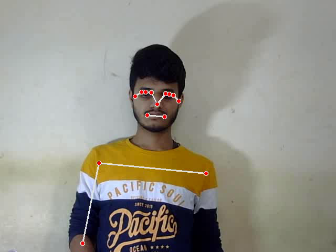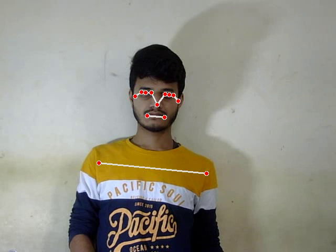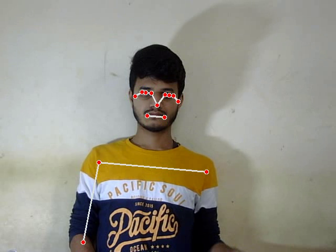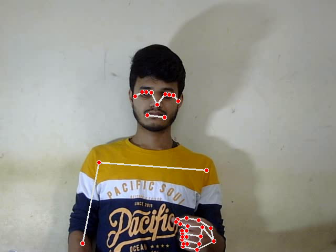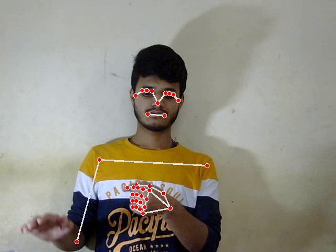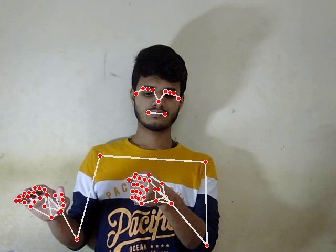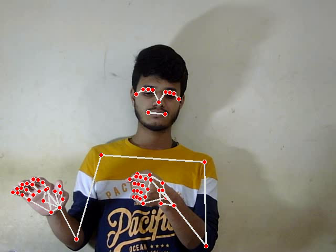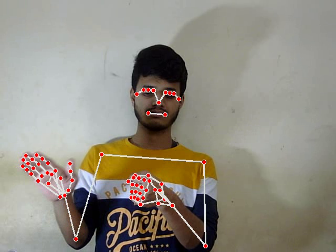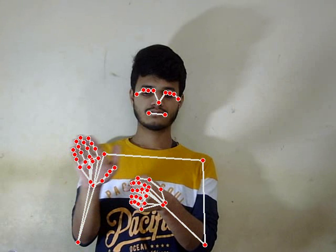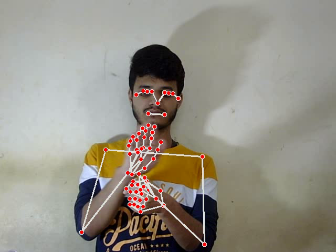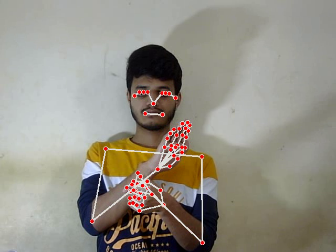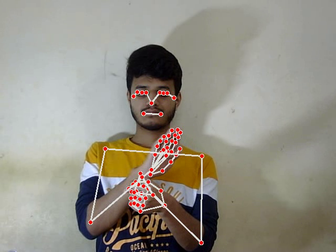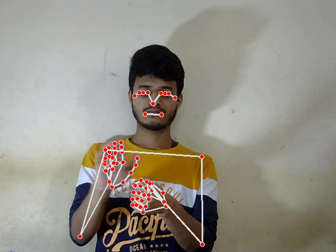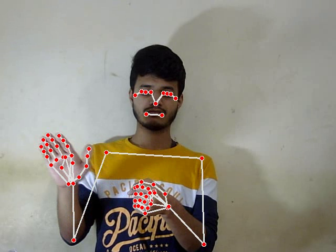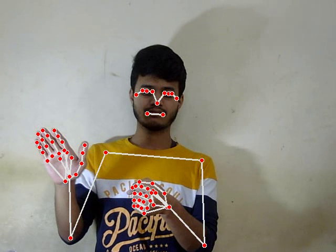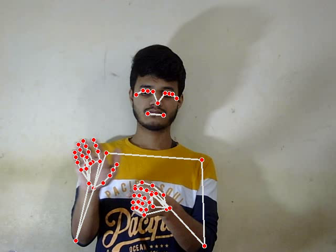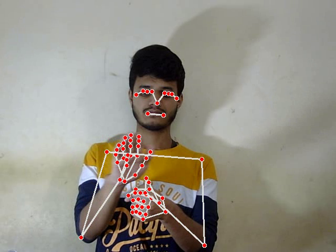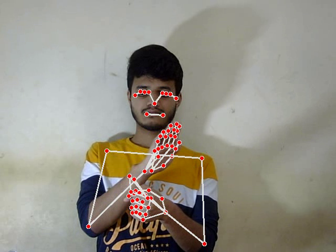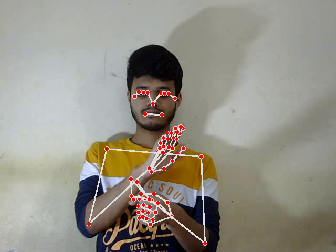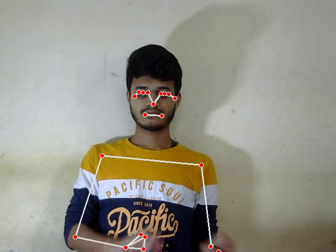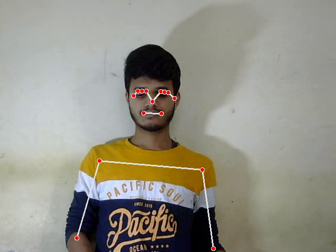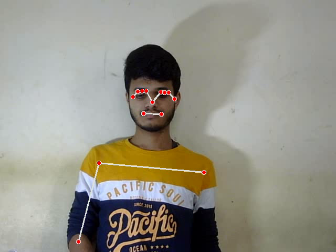busy